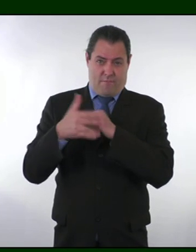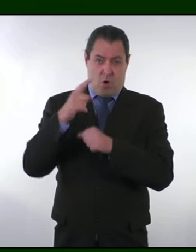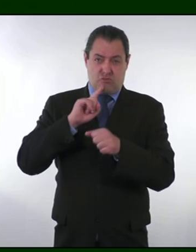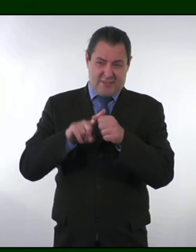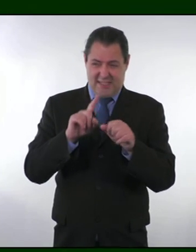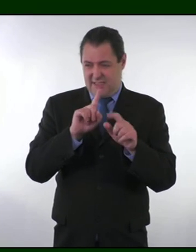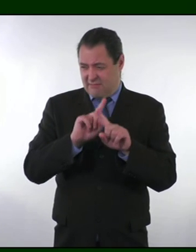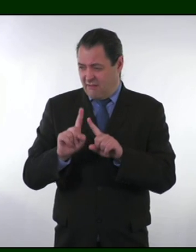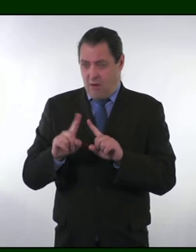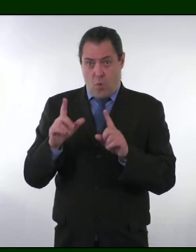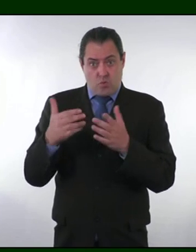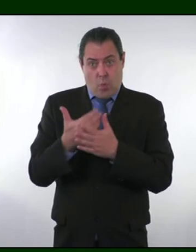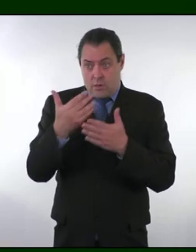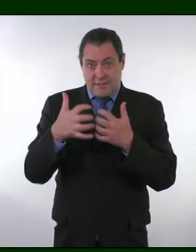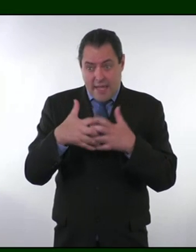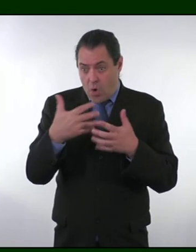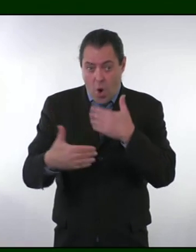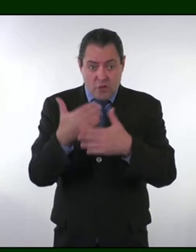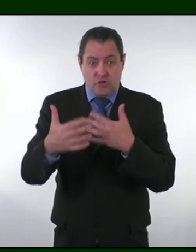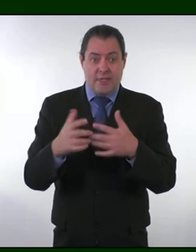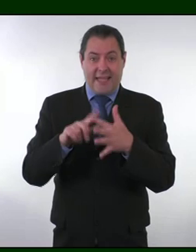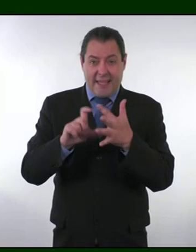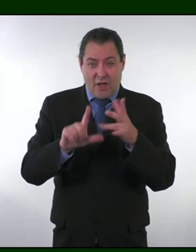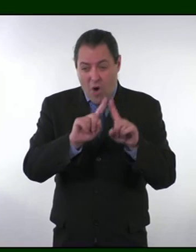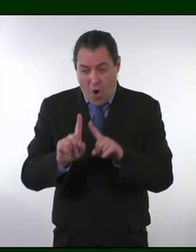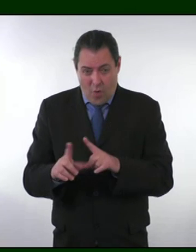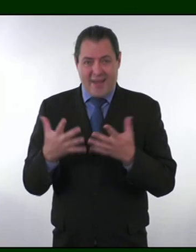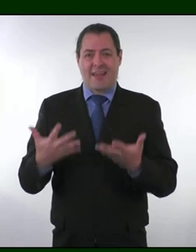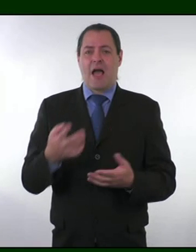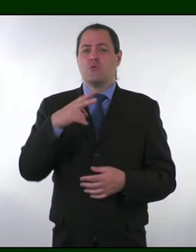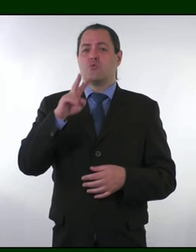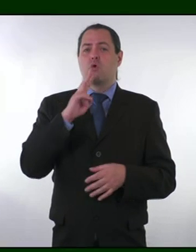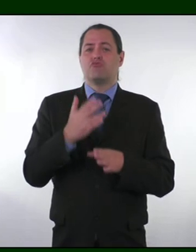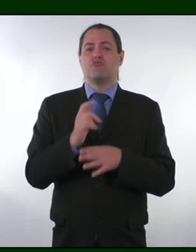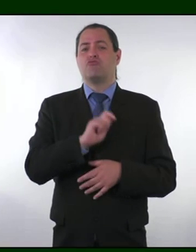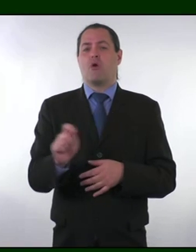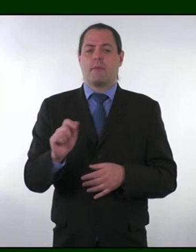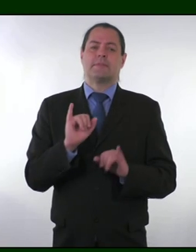I am sure my right honourable Friend will be as saddened as I was to hear that 200 people have been made redundant locally.